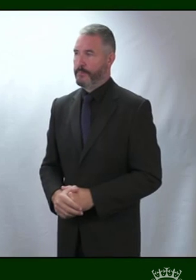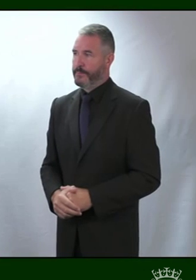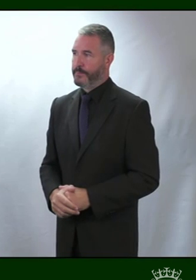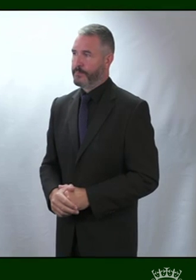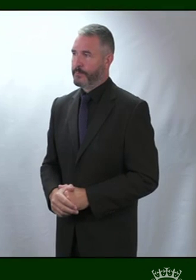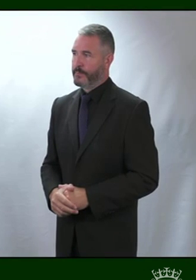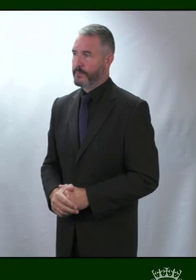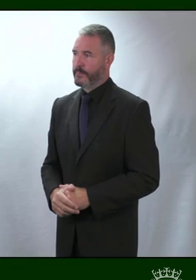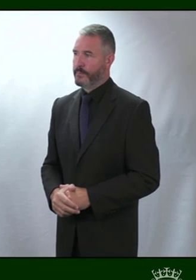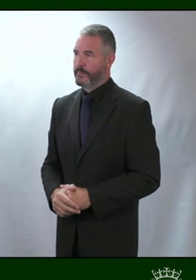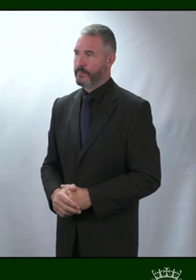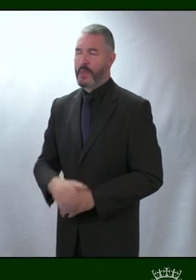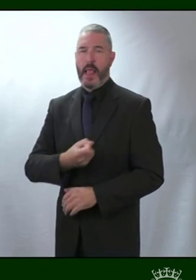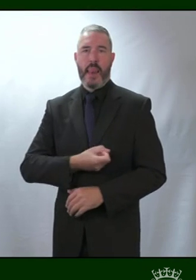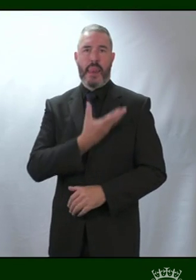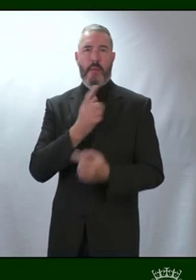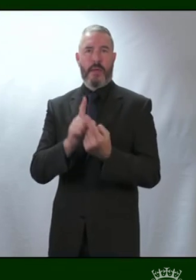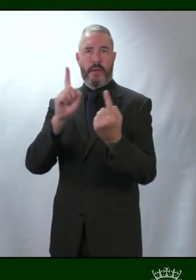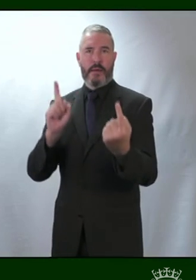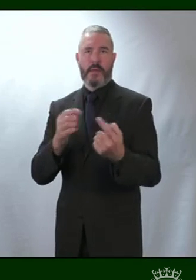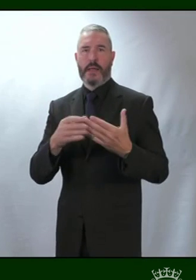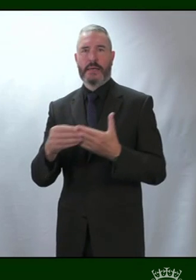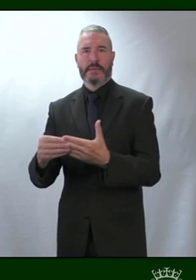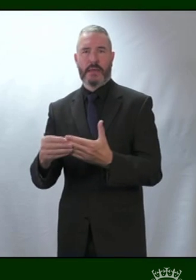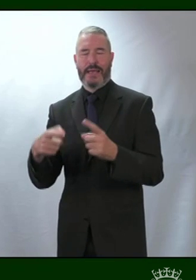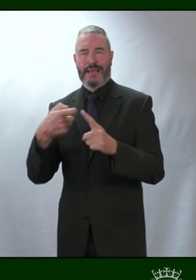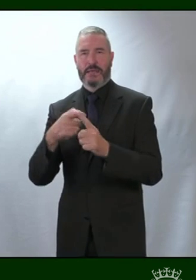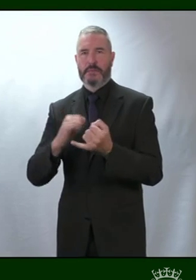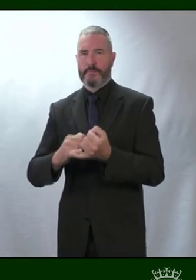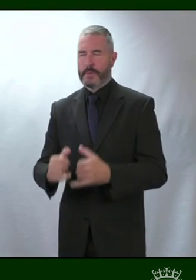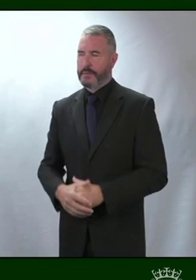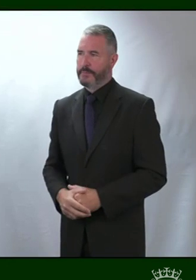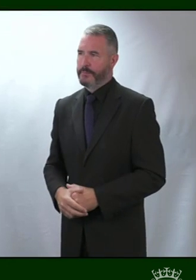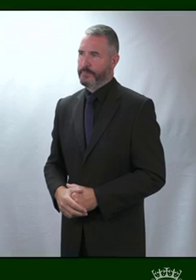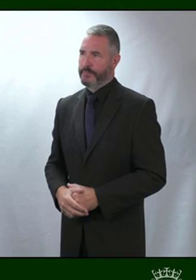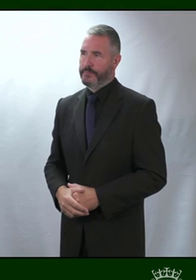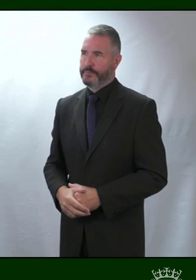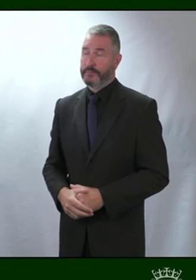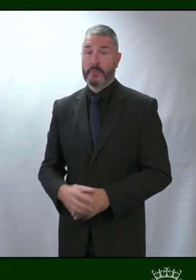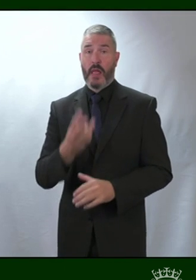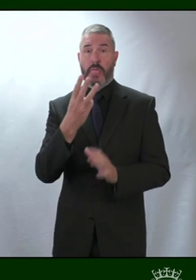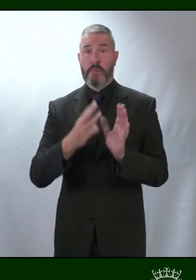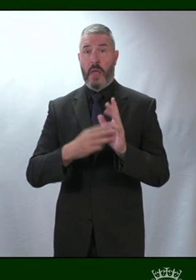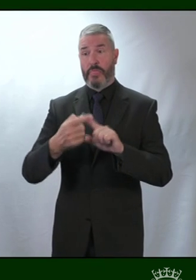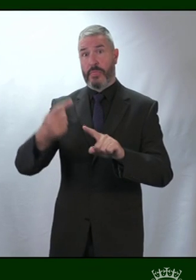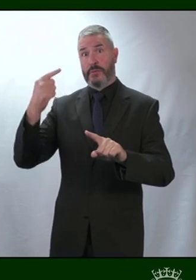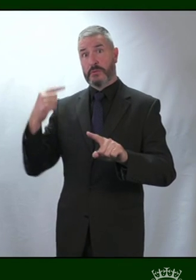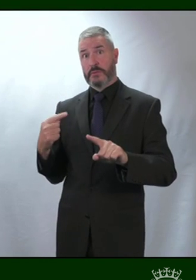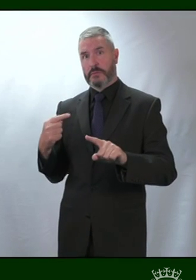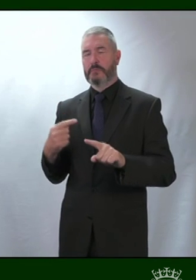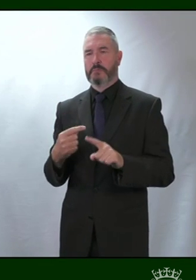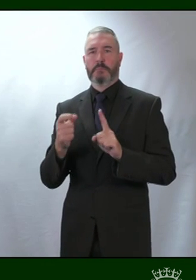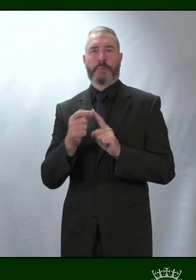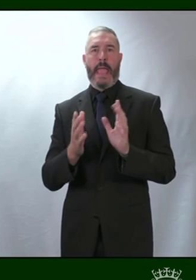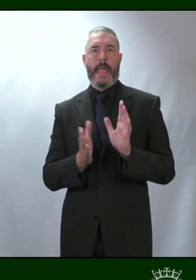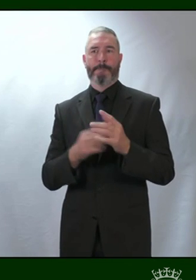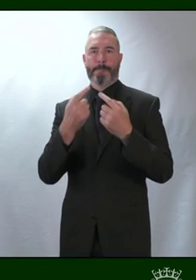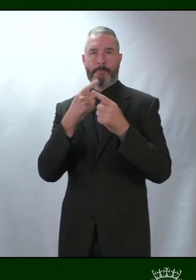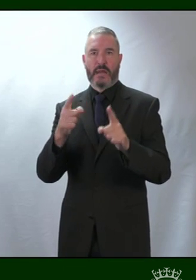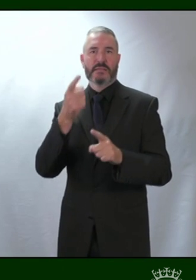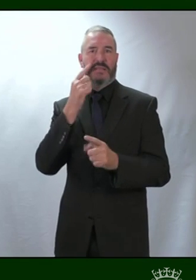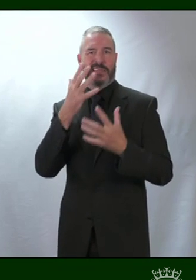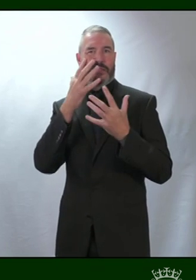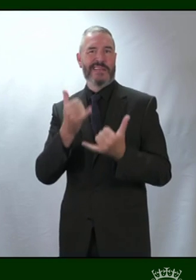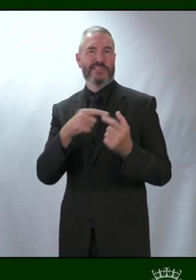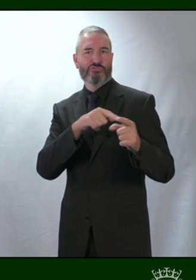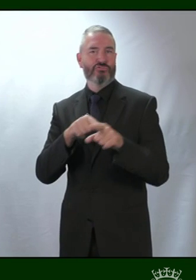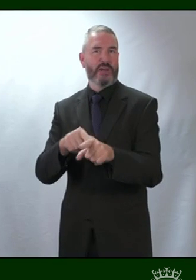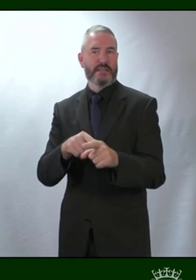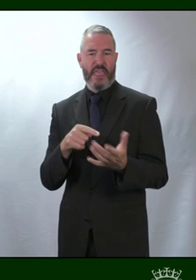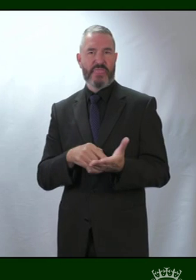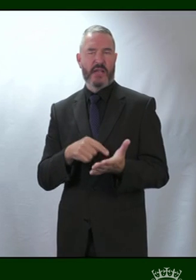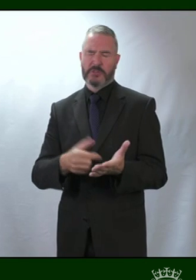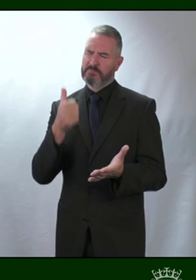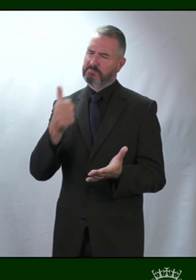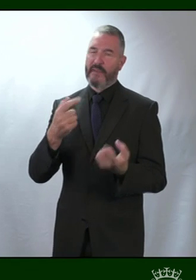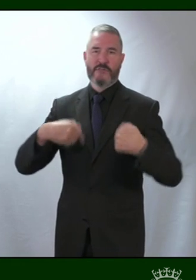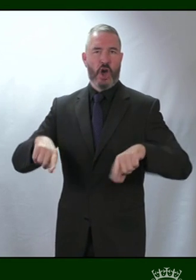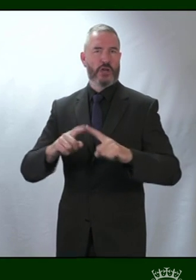Three months ago today the Prime Minister said that test and trace could be a “real game changer” for us.